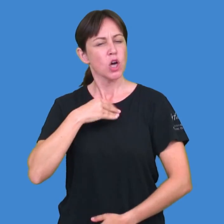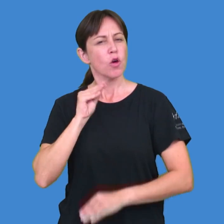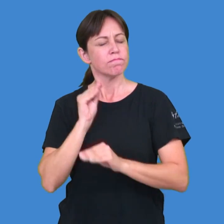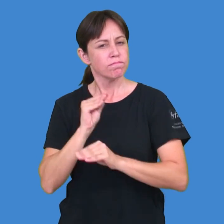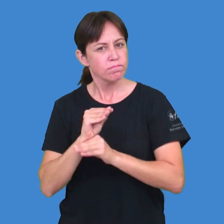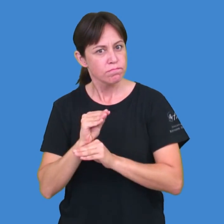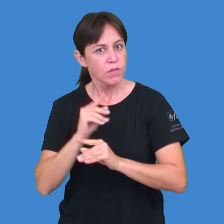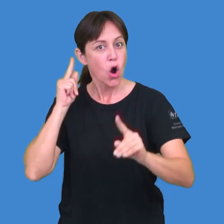cuidar